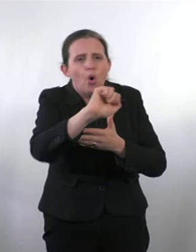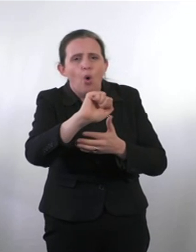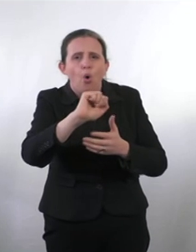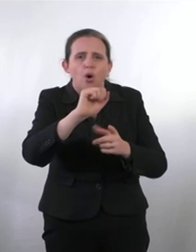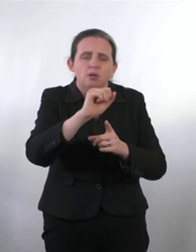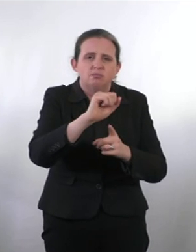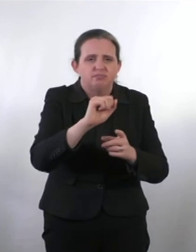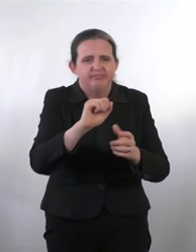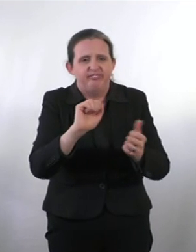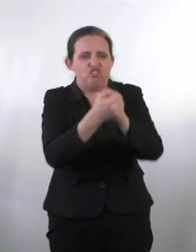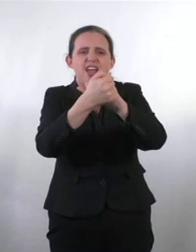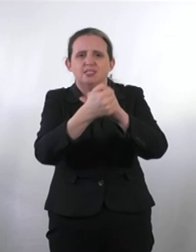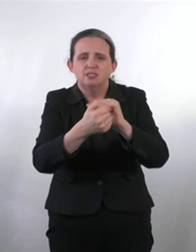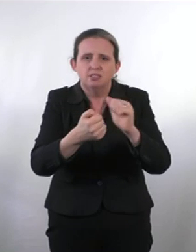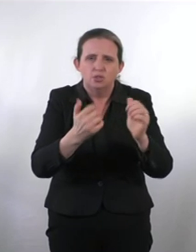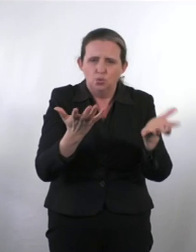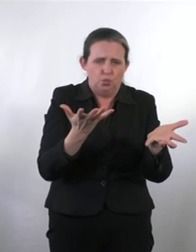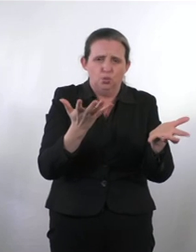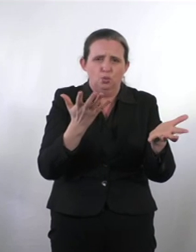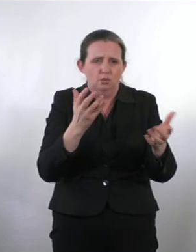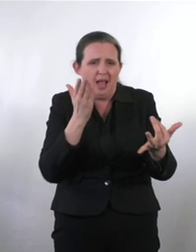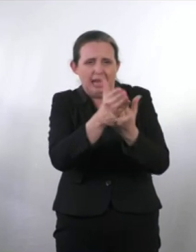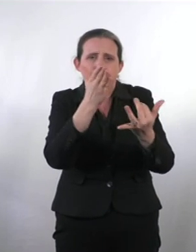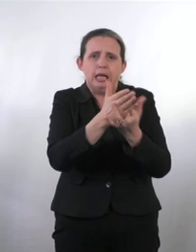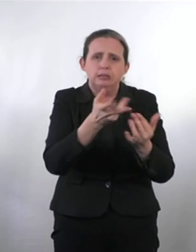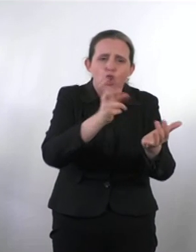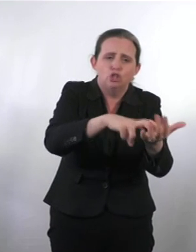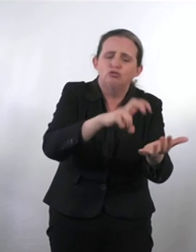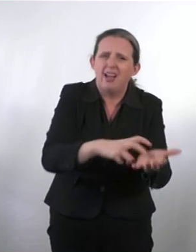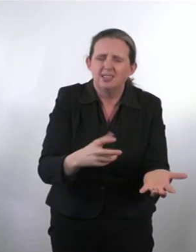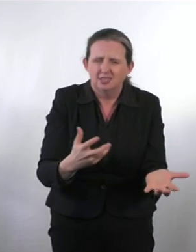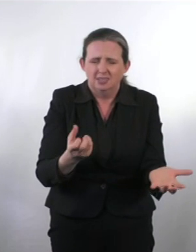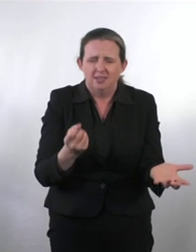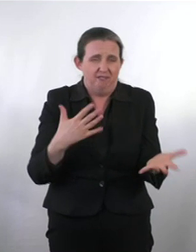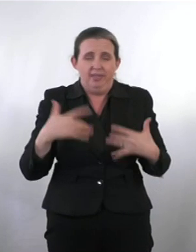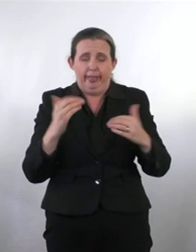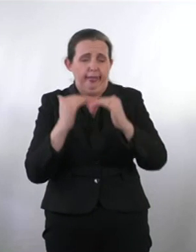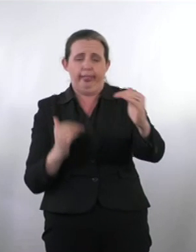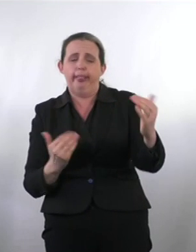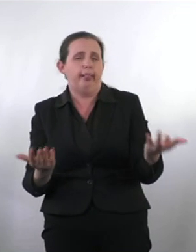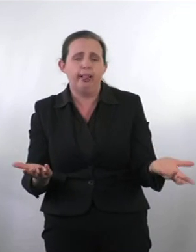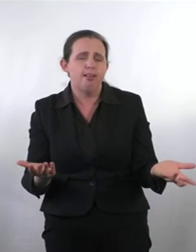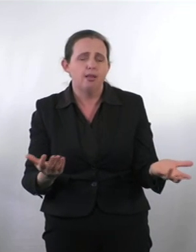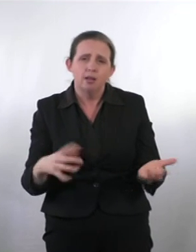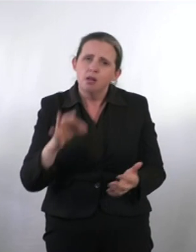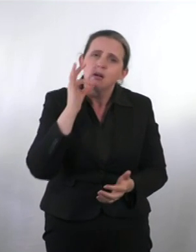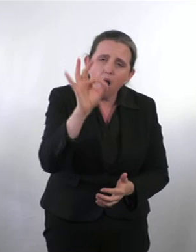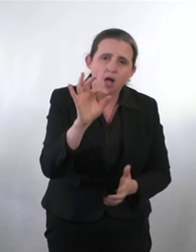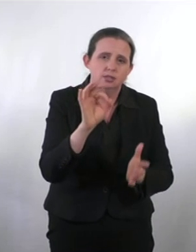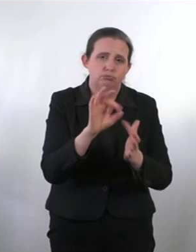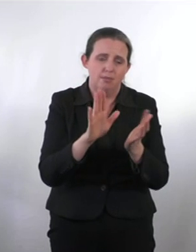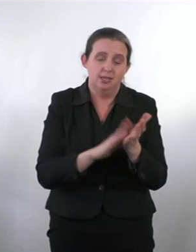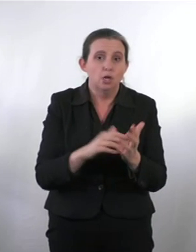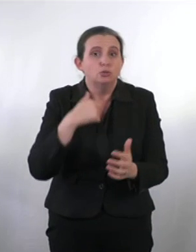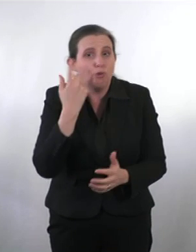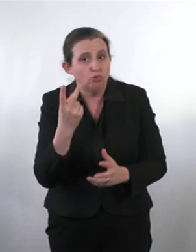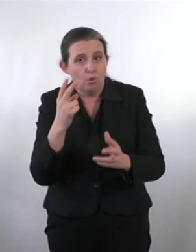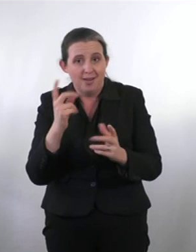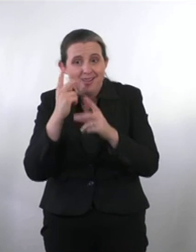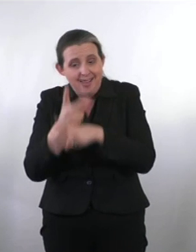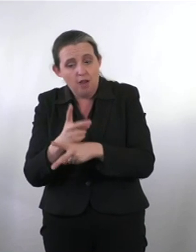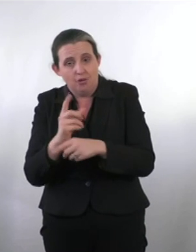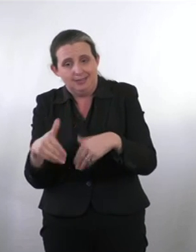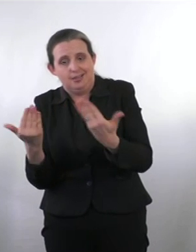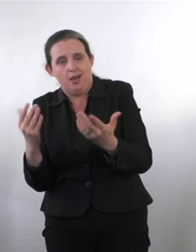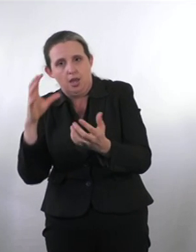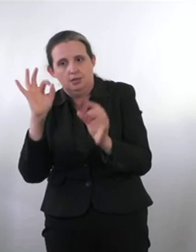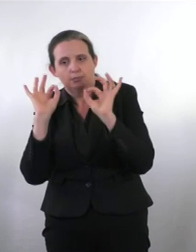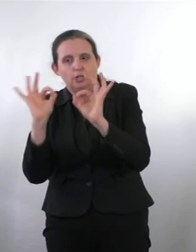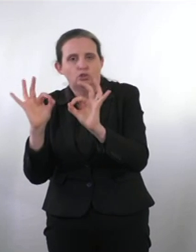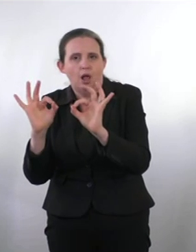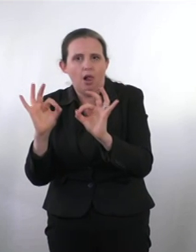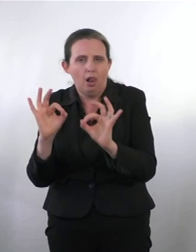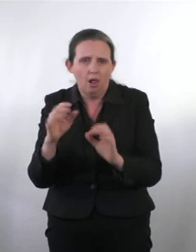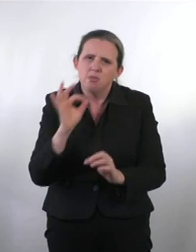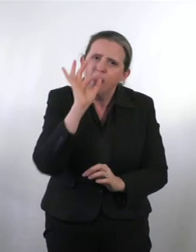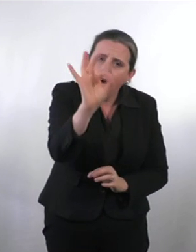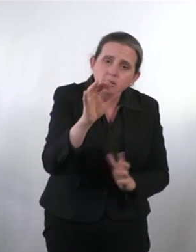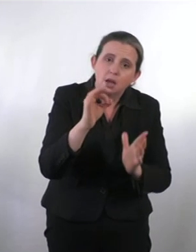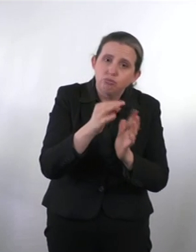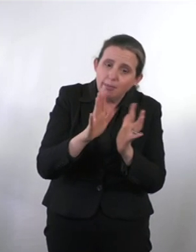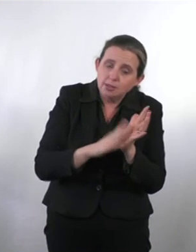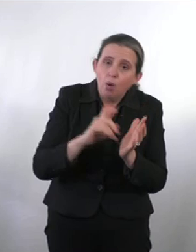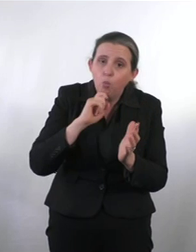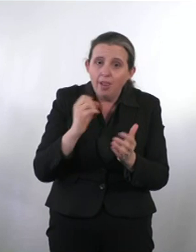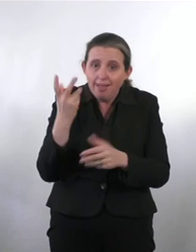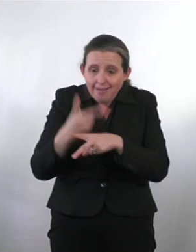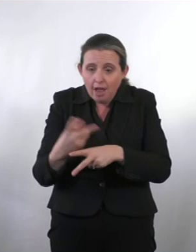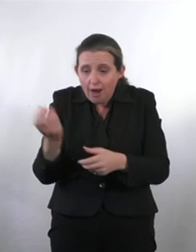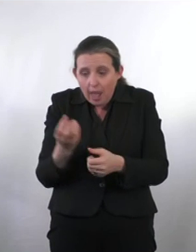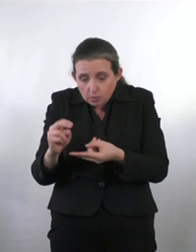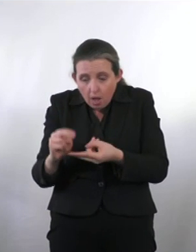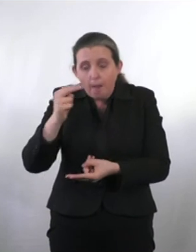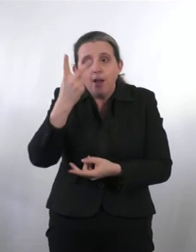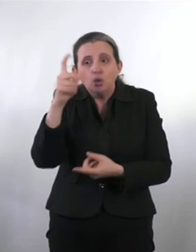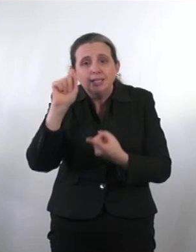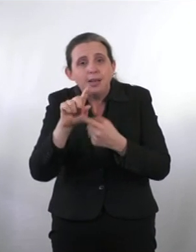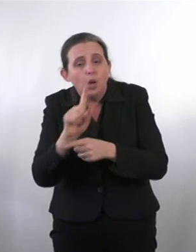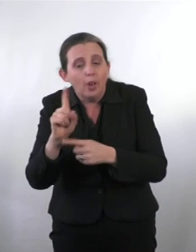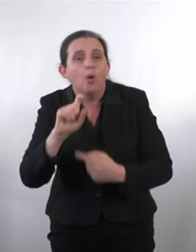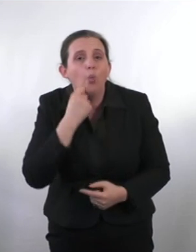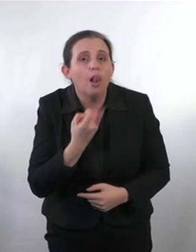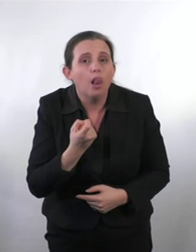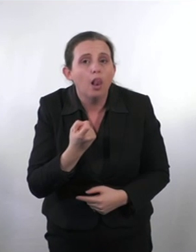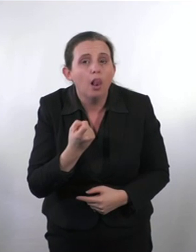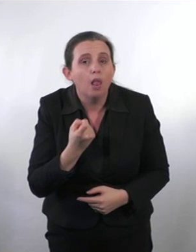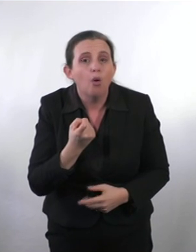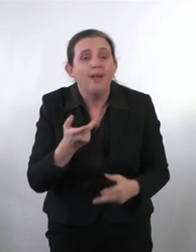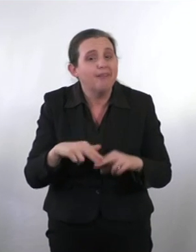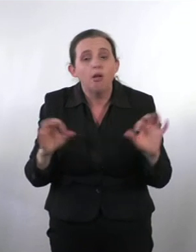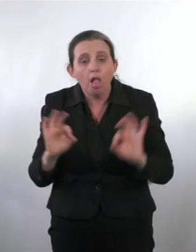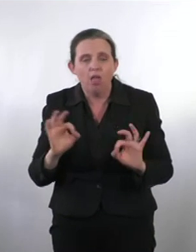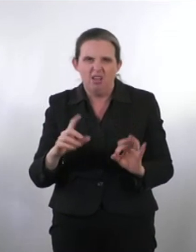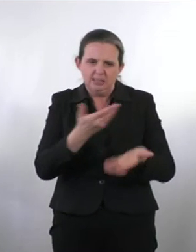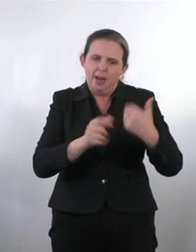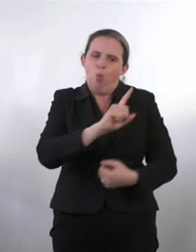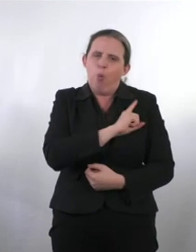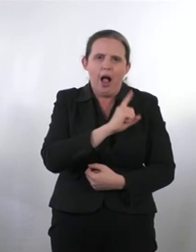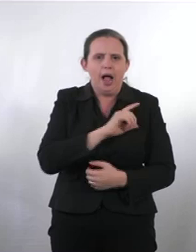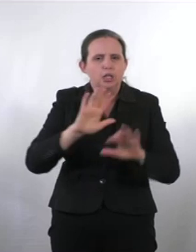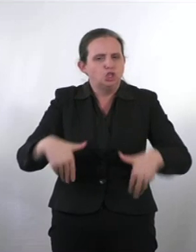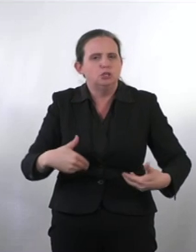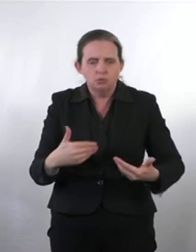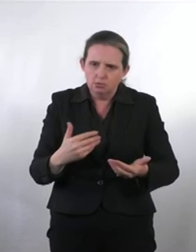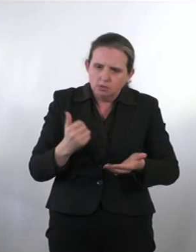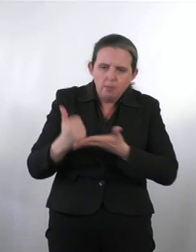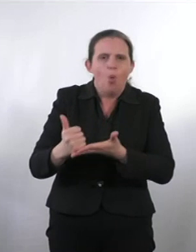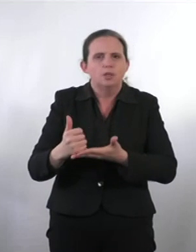It is Carers Rights Day tomorrow, so can I ask the Prime Minister again: will he raise carer’s allowance by £20 a week, as Liberal Democrats are campaigning for, or will he explain why Conservatives think unpaid carers do not deserve extra help?